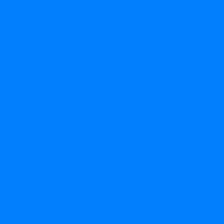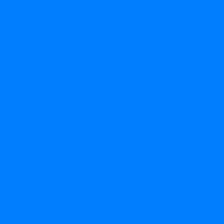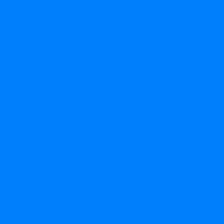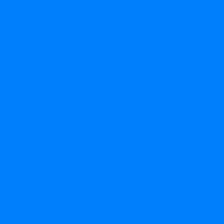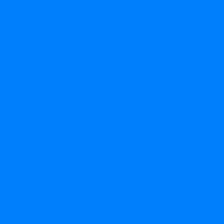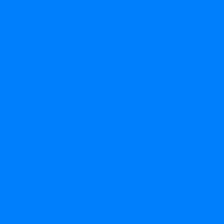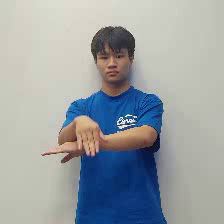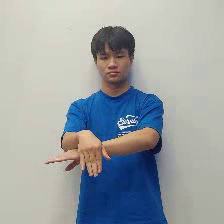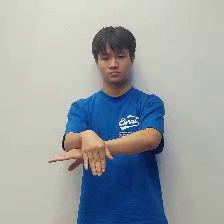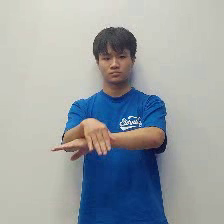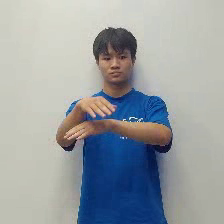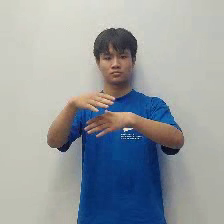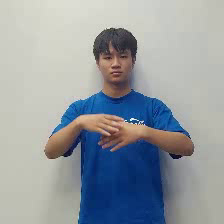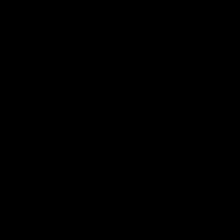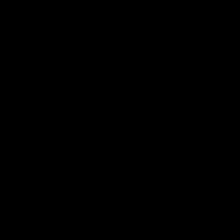Chiều